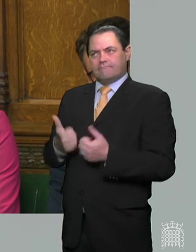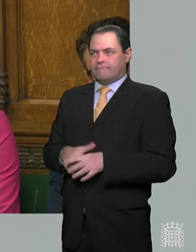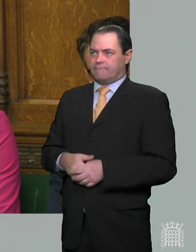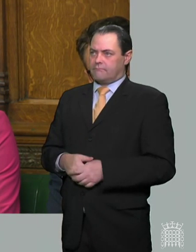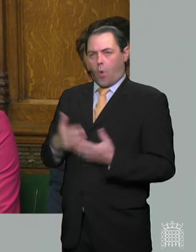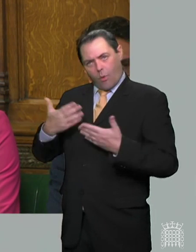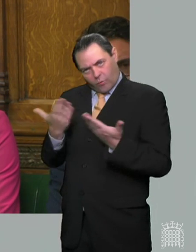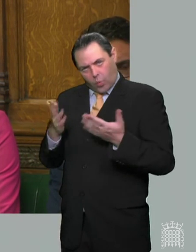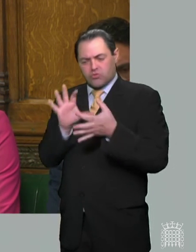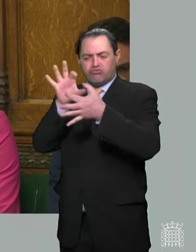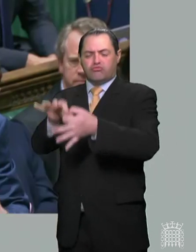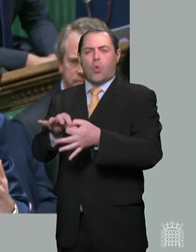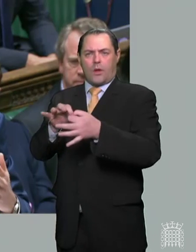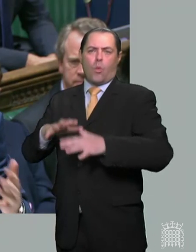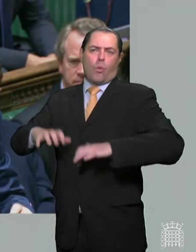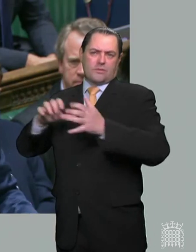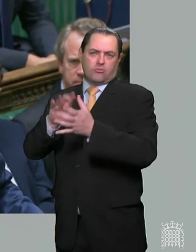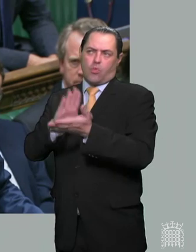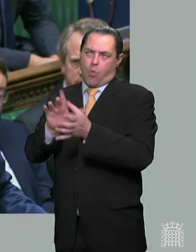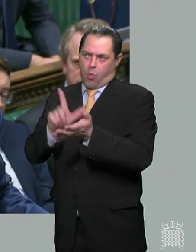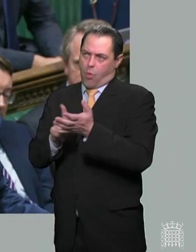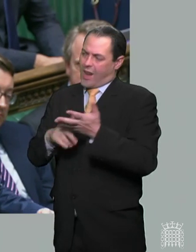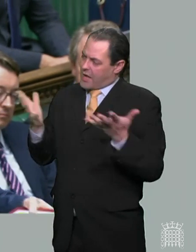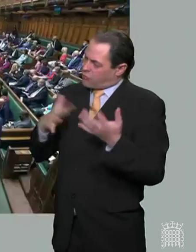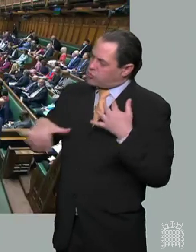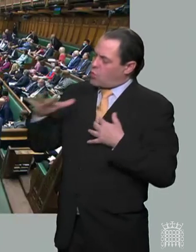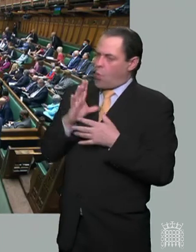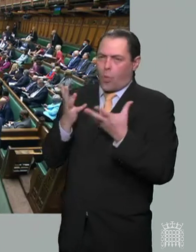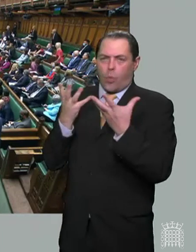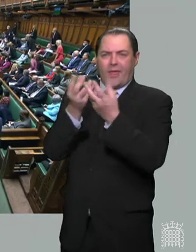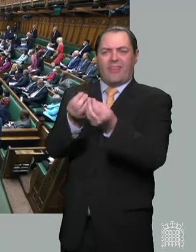Of course I will join her in Westminster Hall, and I would encourage all honourable Members to do the same.